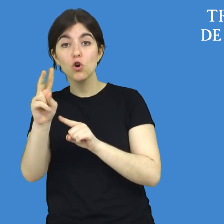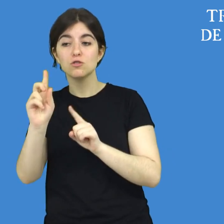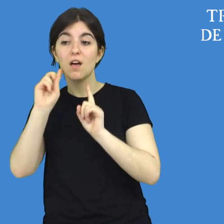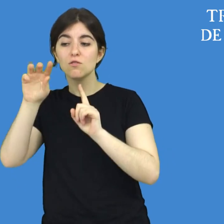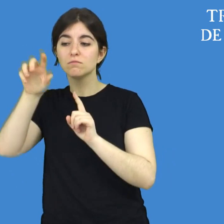caso